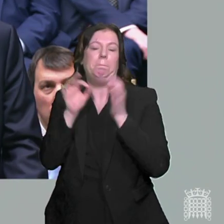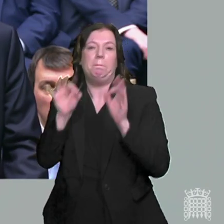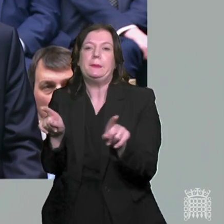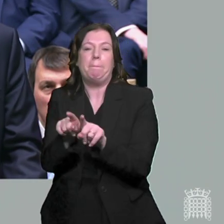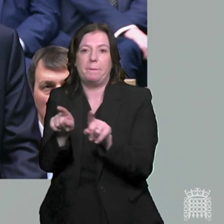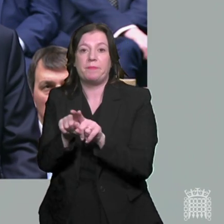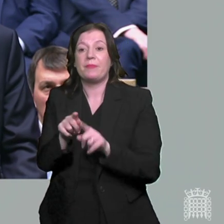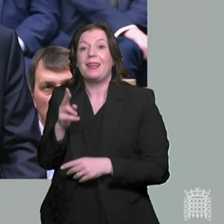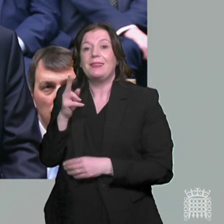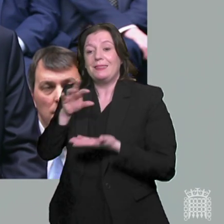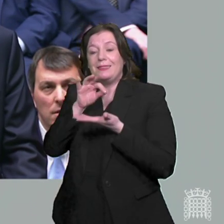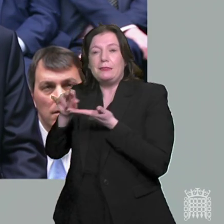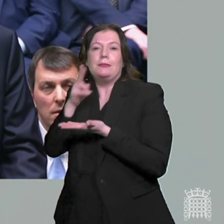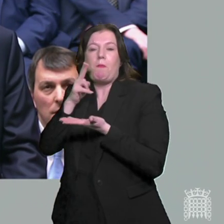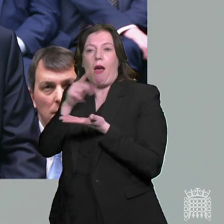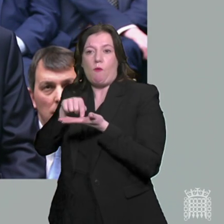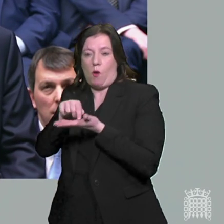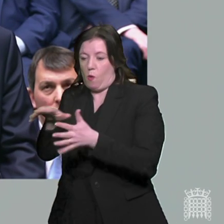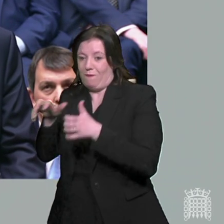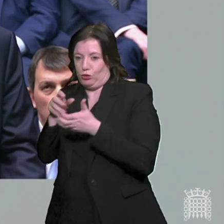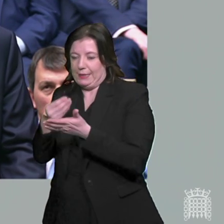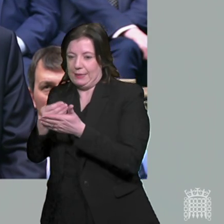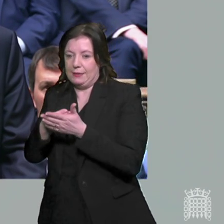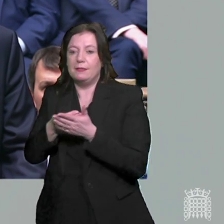We will uprate tobacco duty and we will freeze the gross gaming duty yield bands.